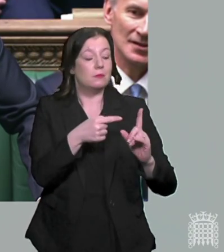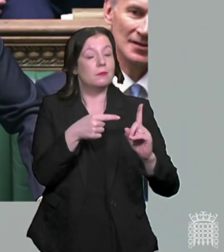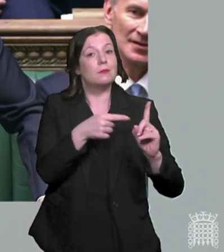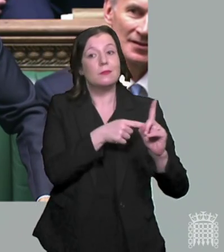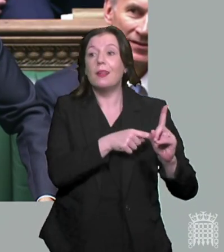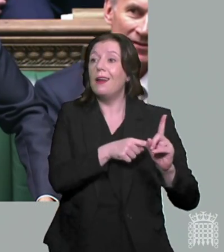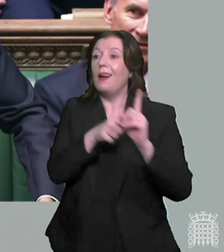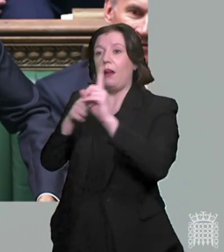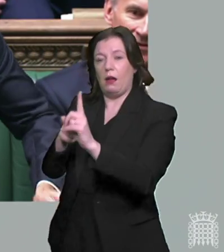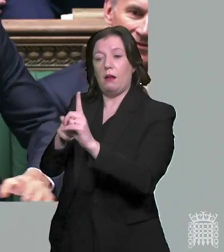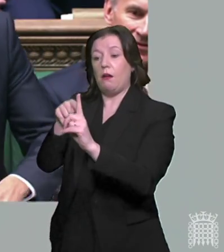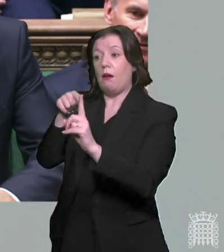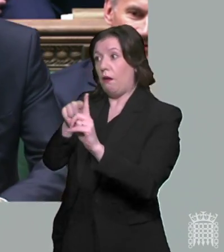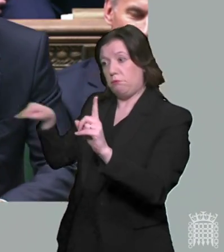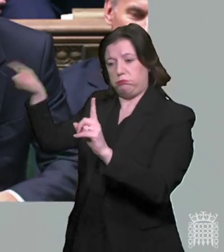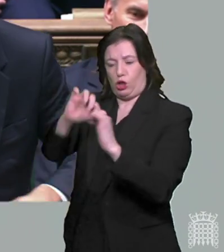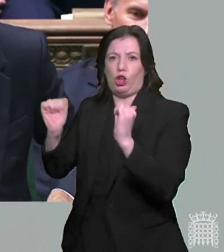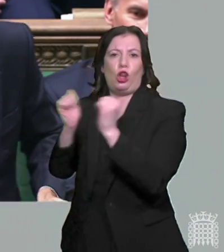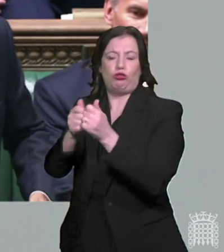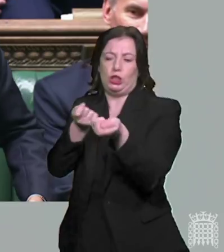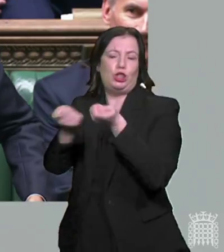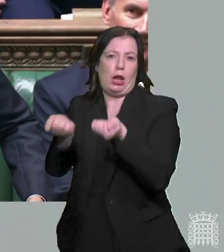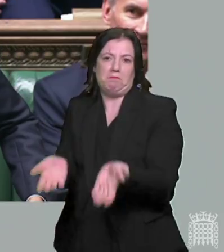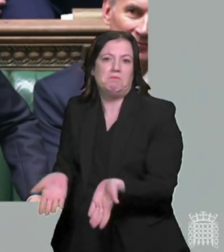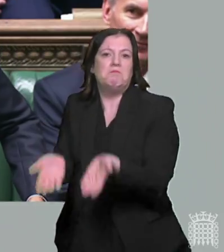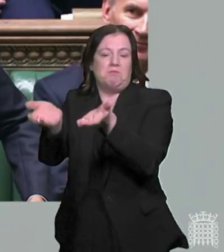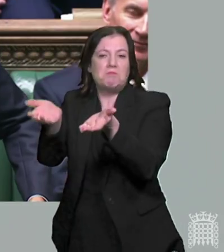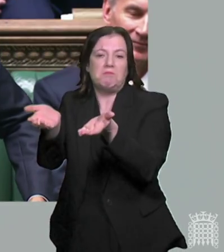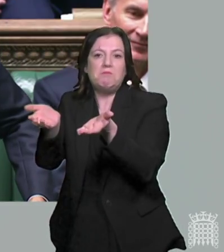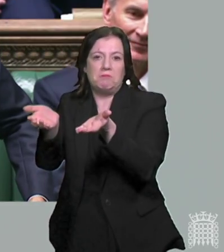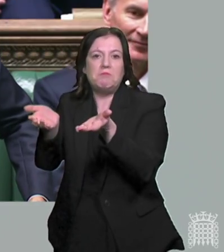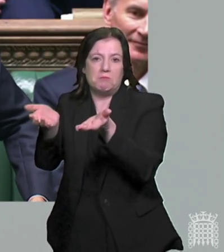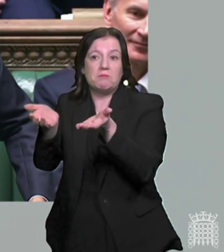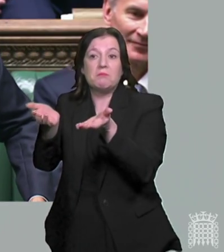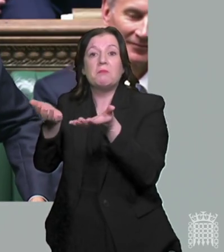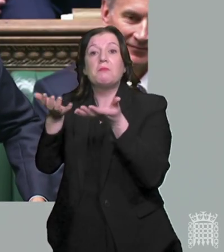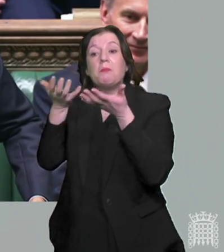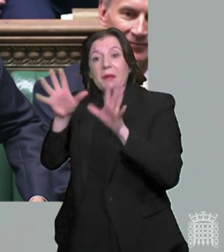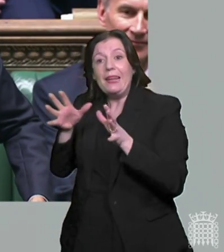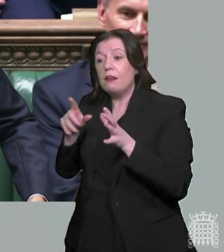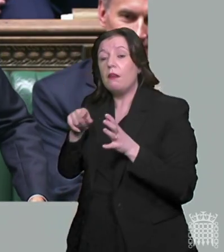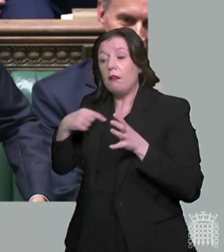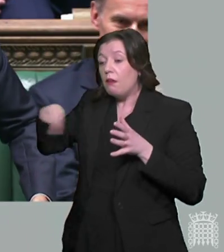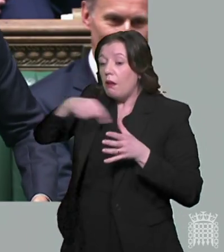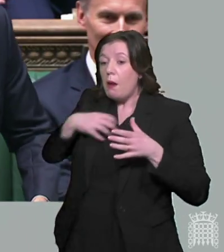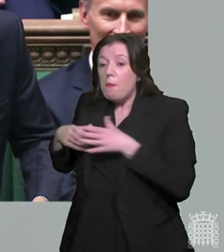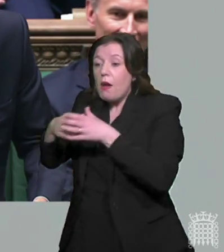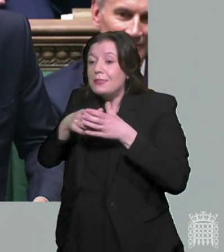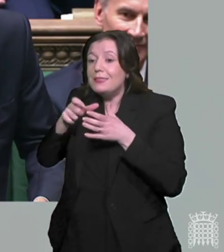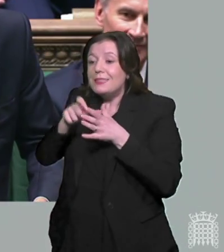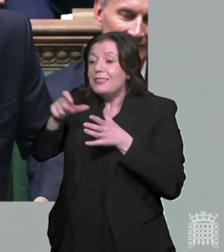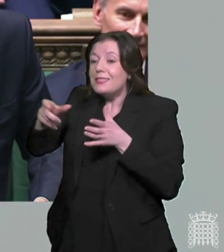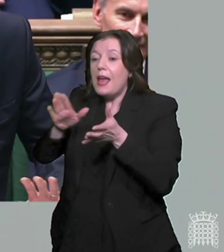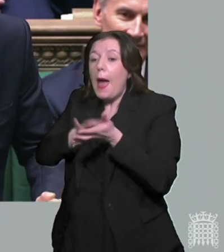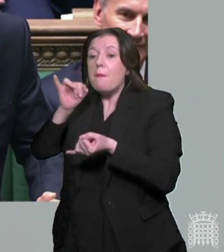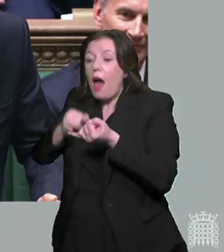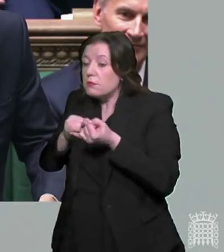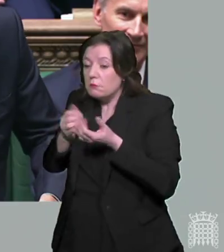The appointment was supported by expert panel members, as well as by the cross-party Digital, Culture, Media and Sport Committee.